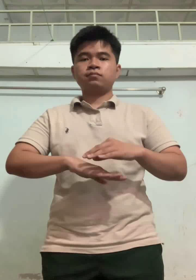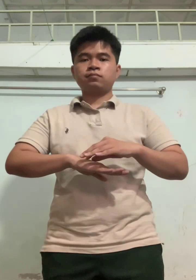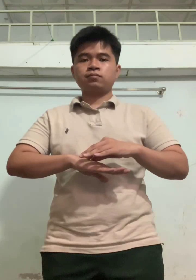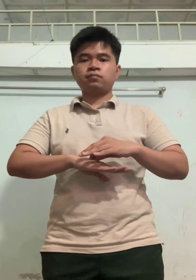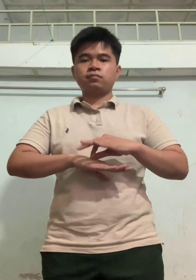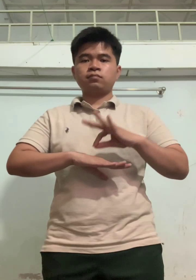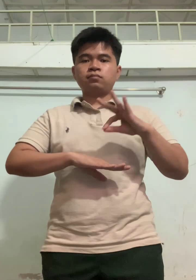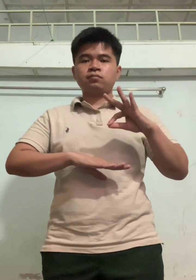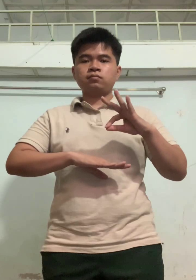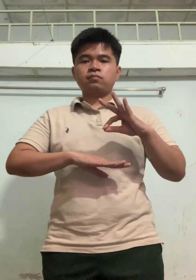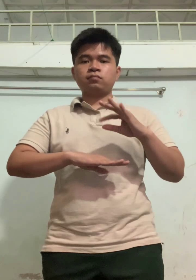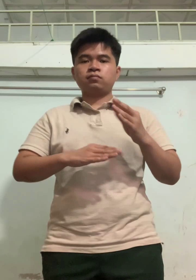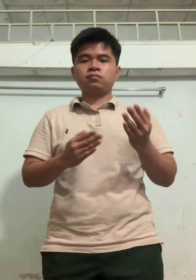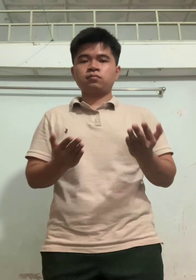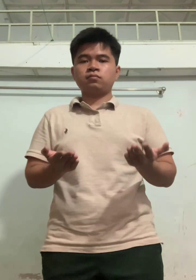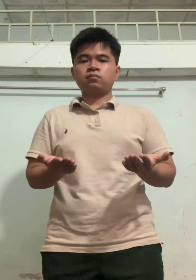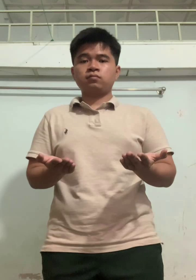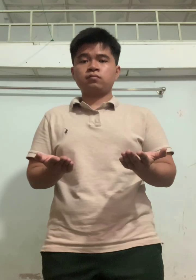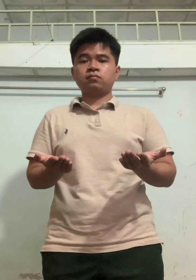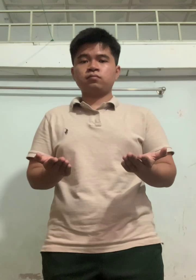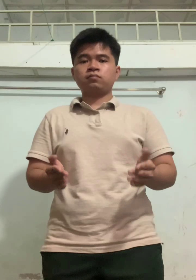tuan nay